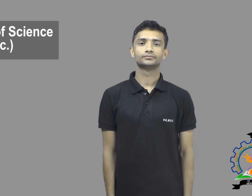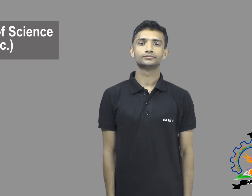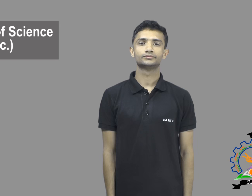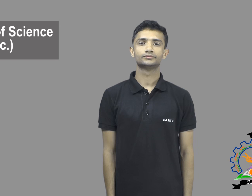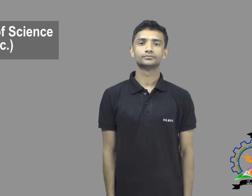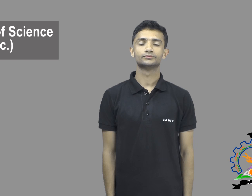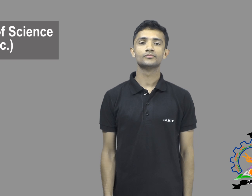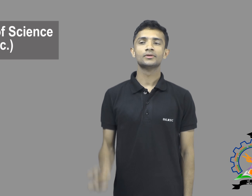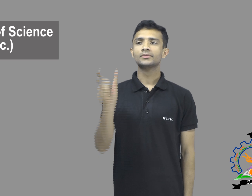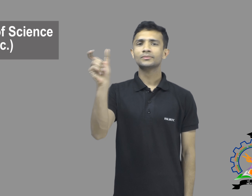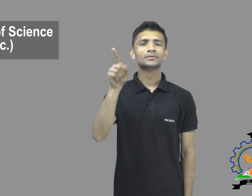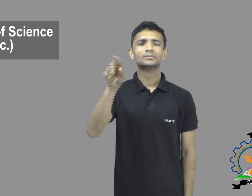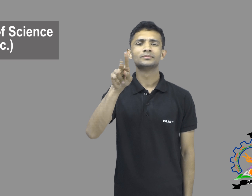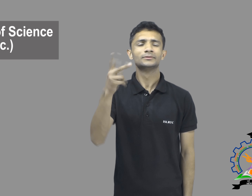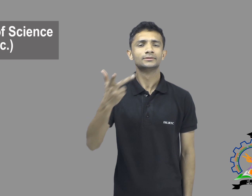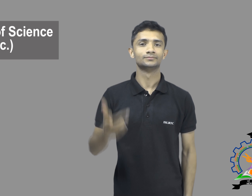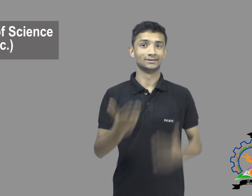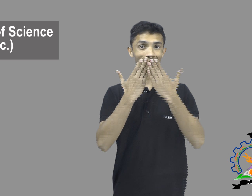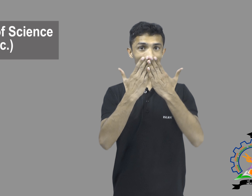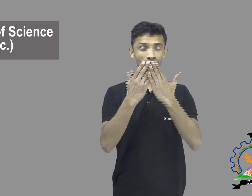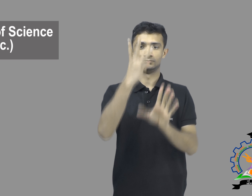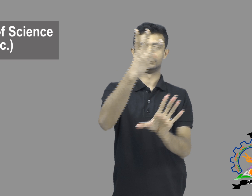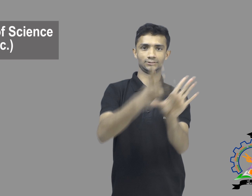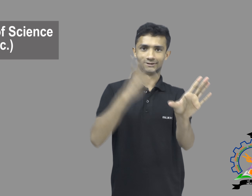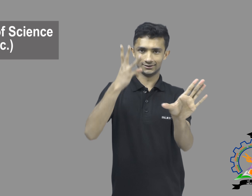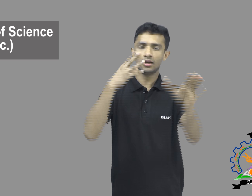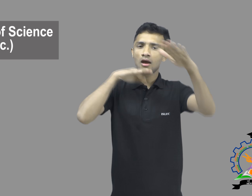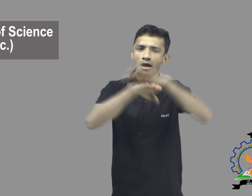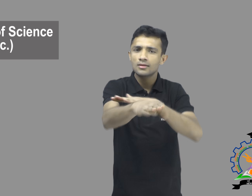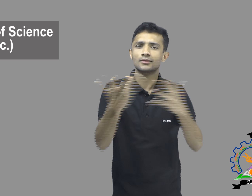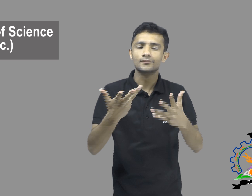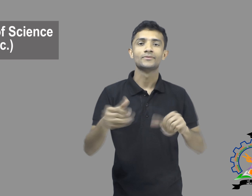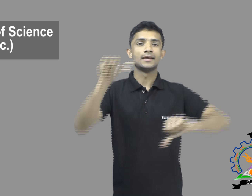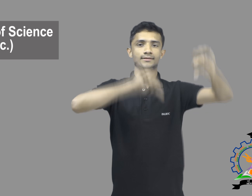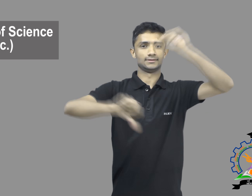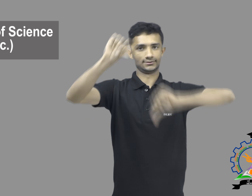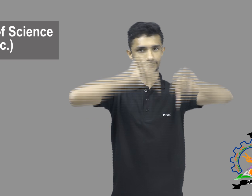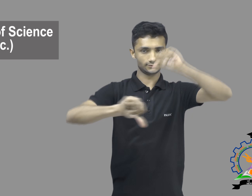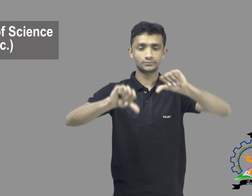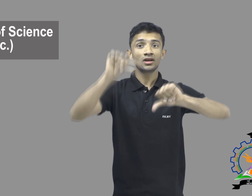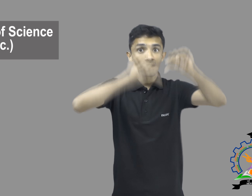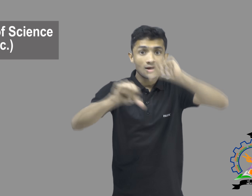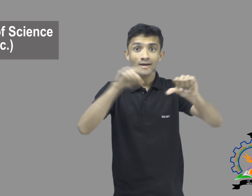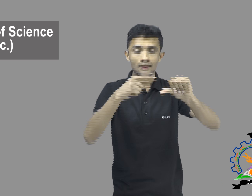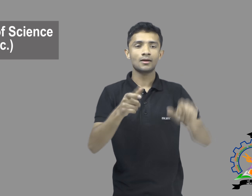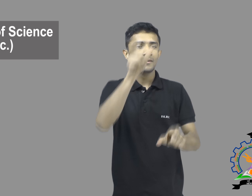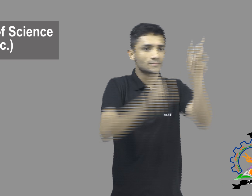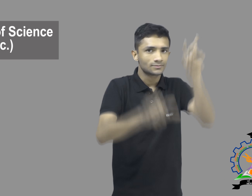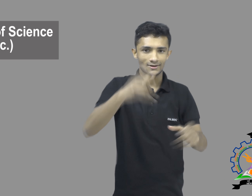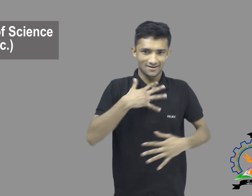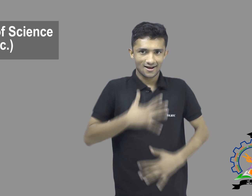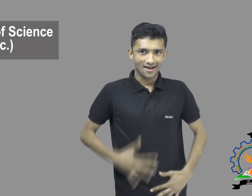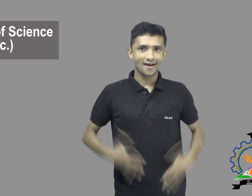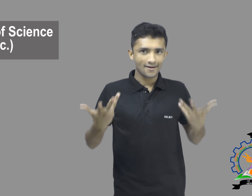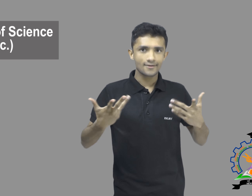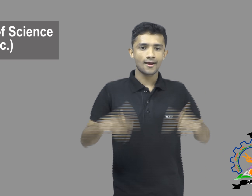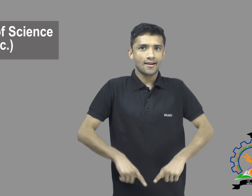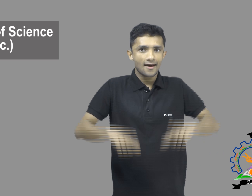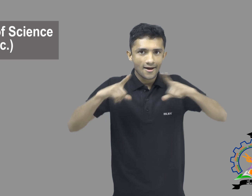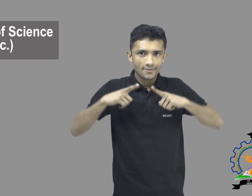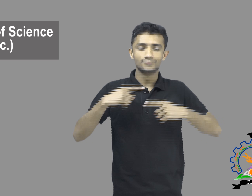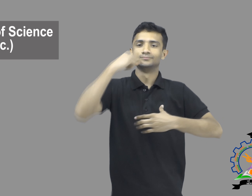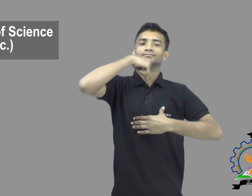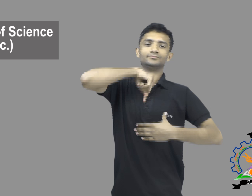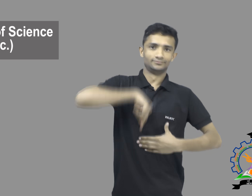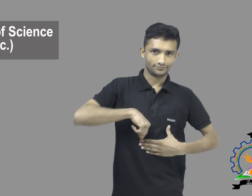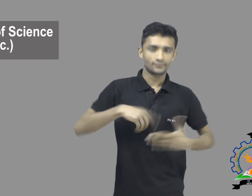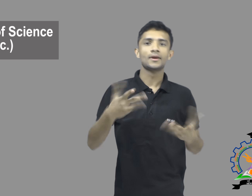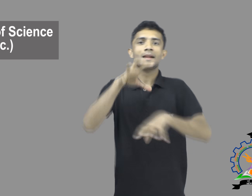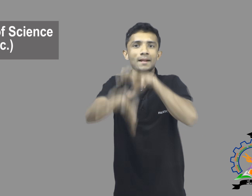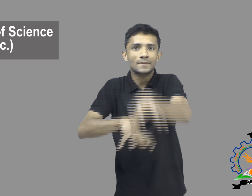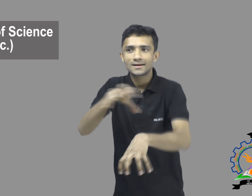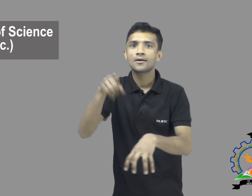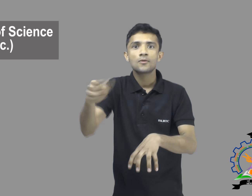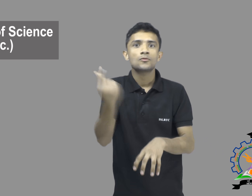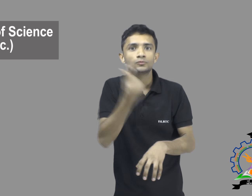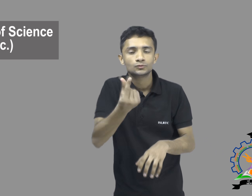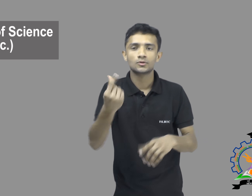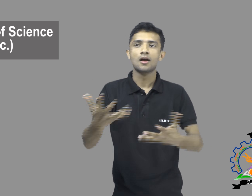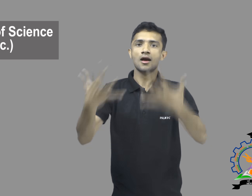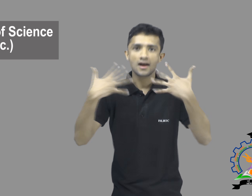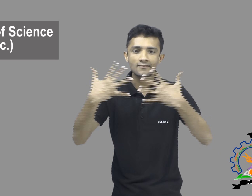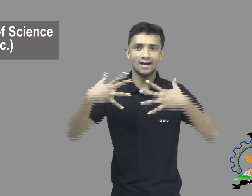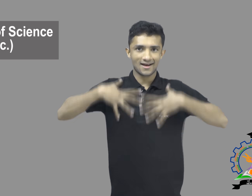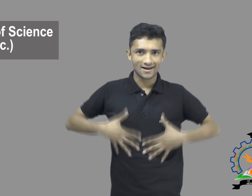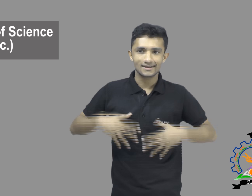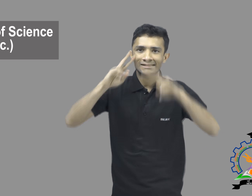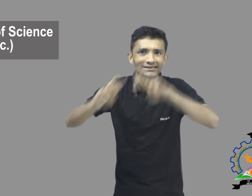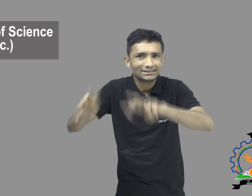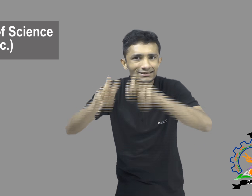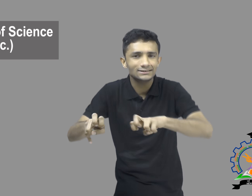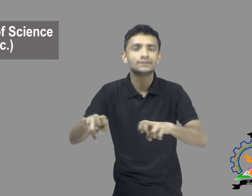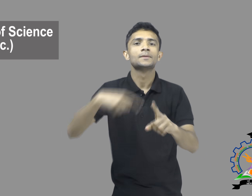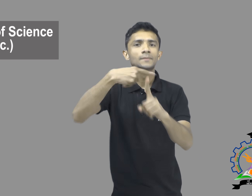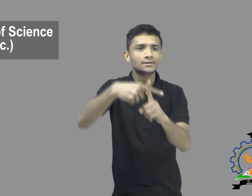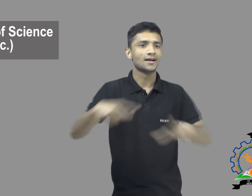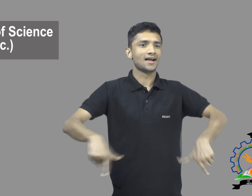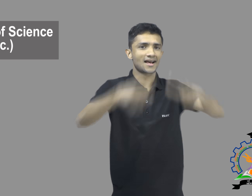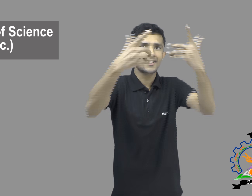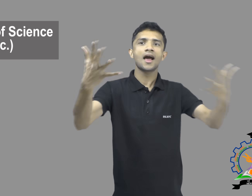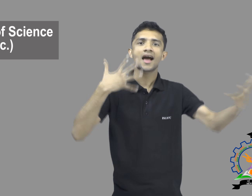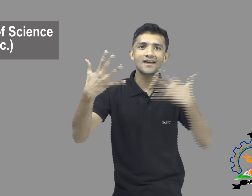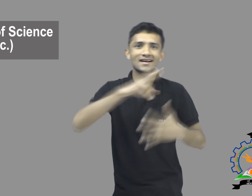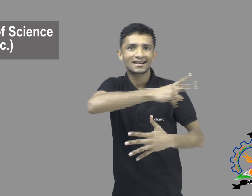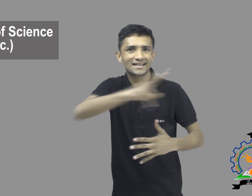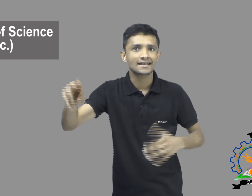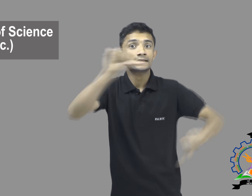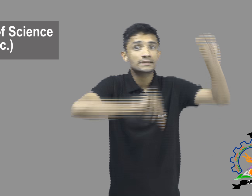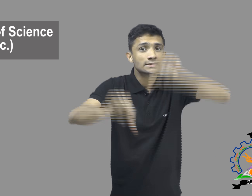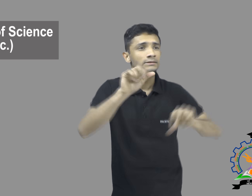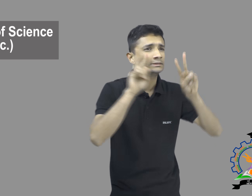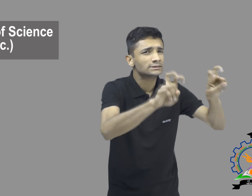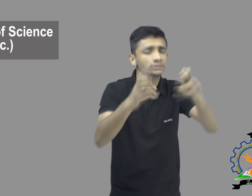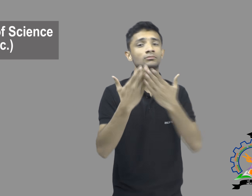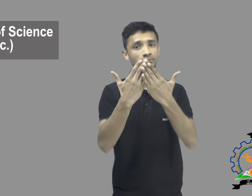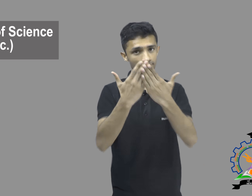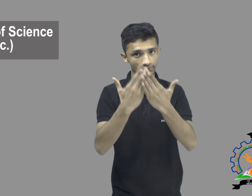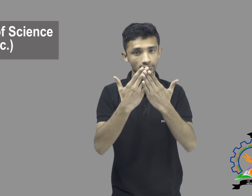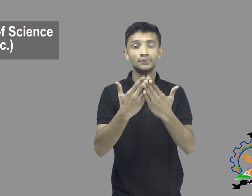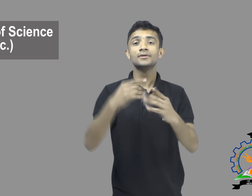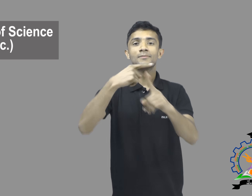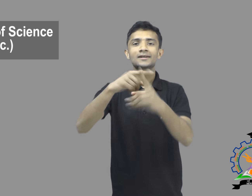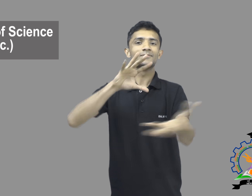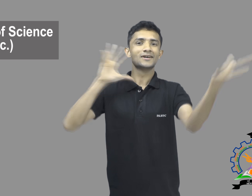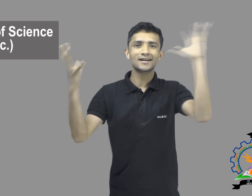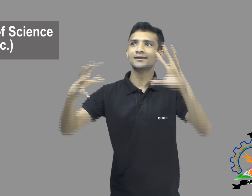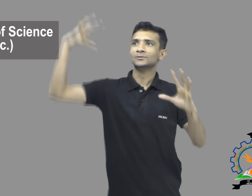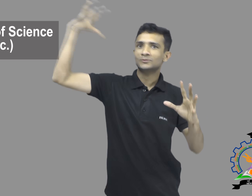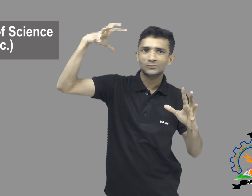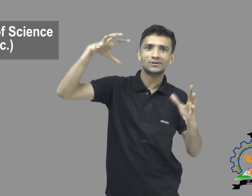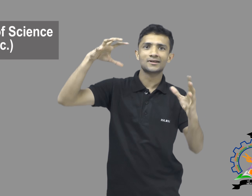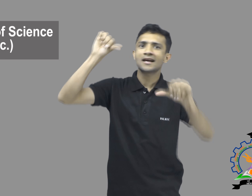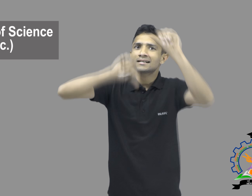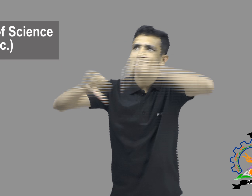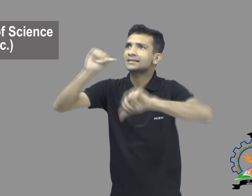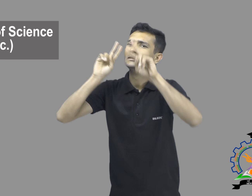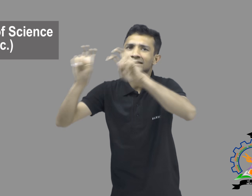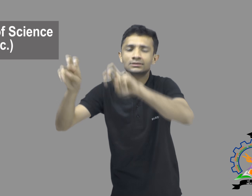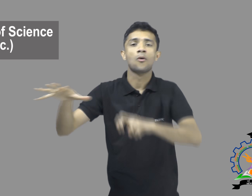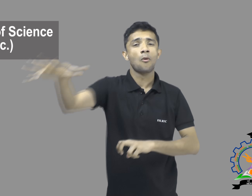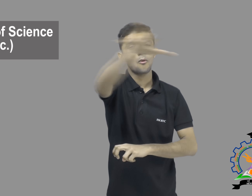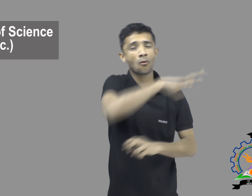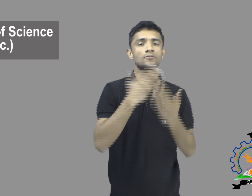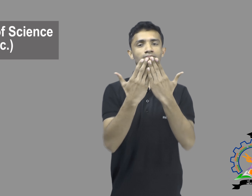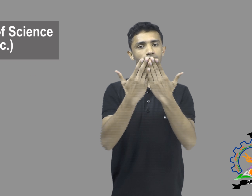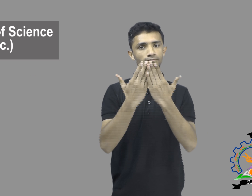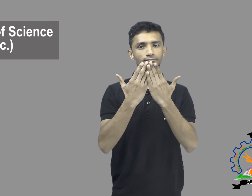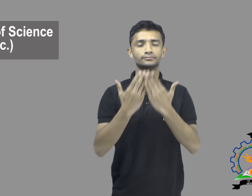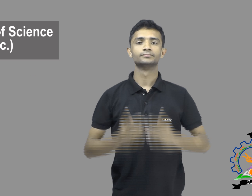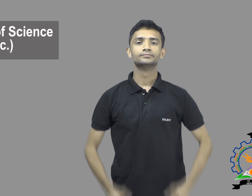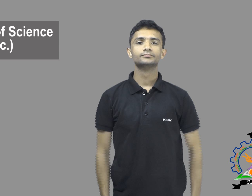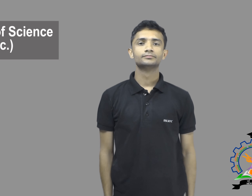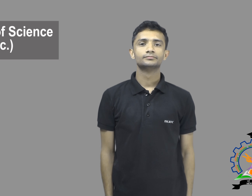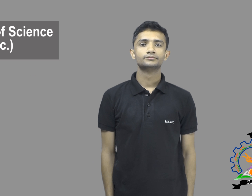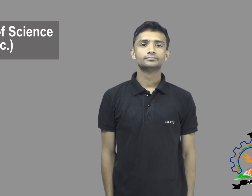B Sc